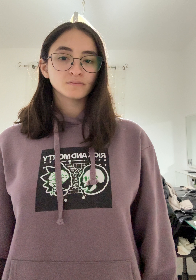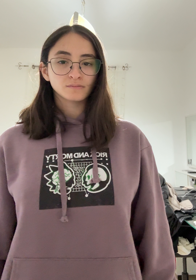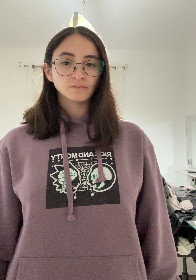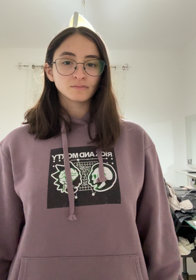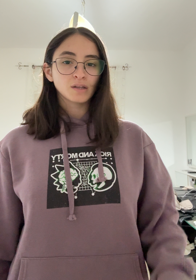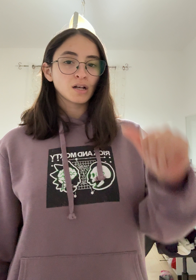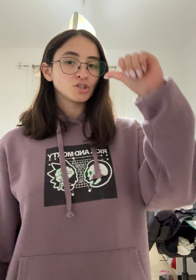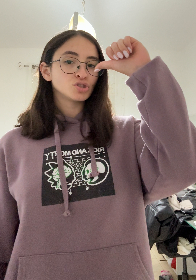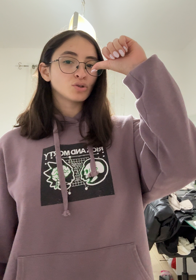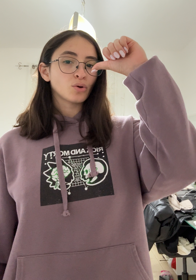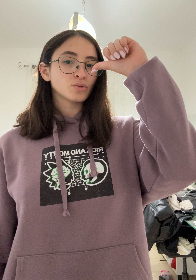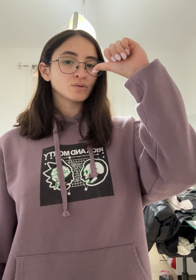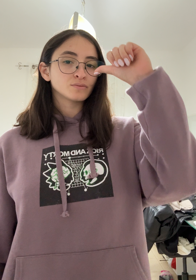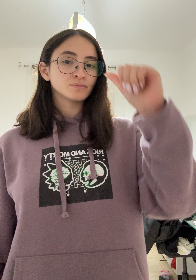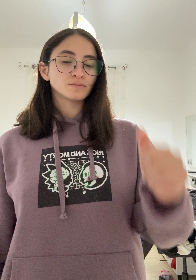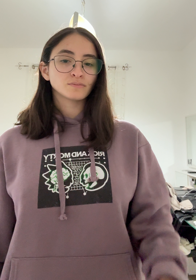לשתות